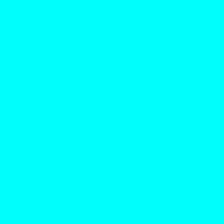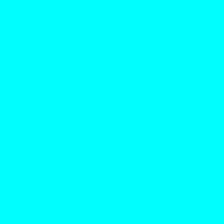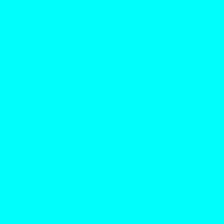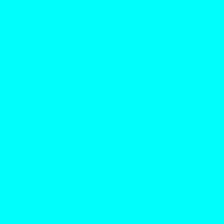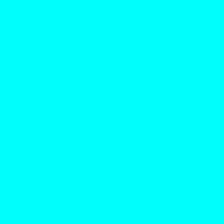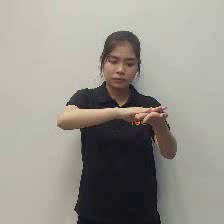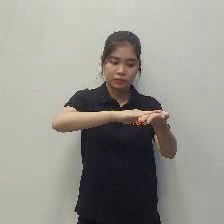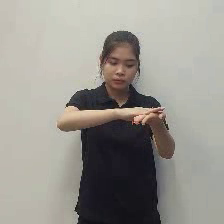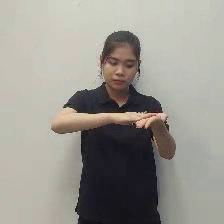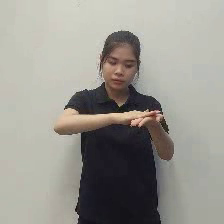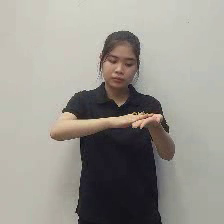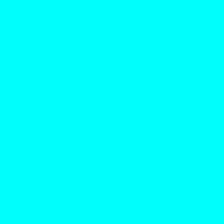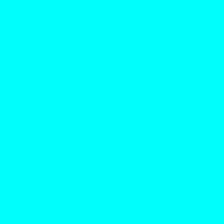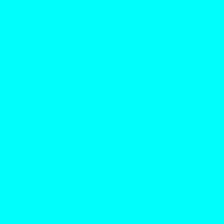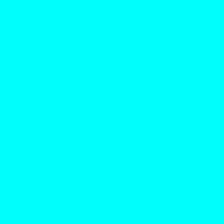Xin lỗi